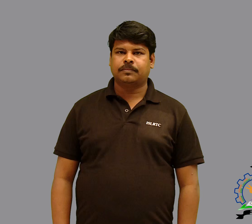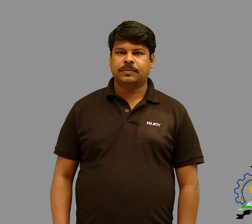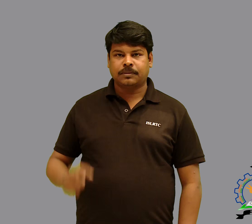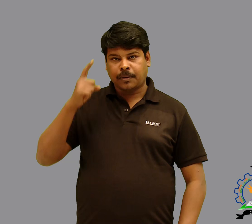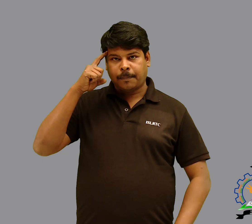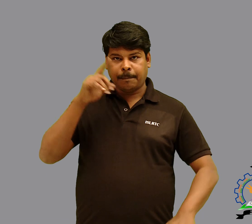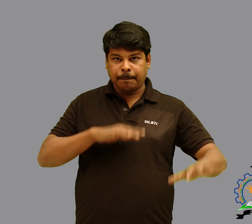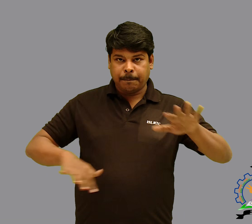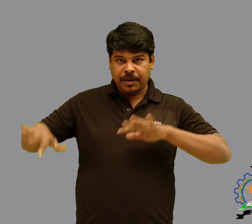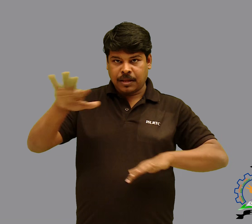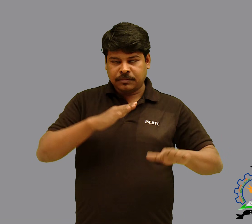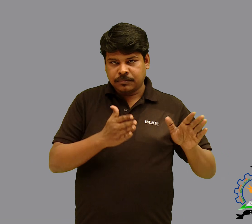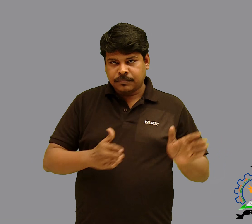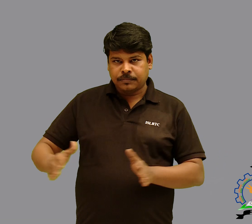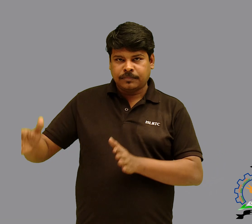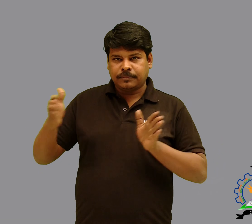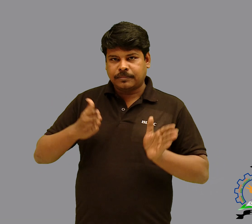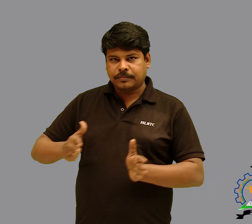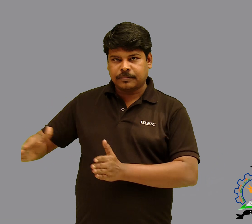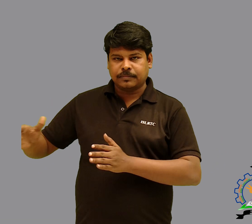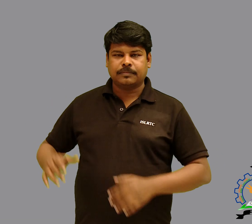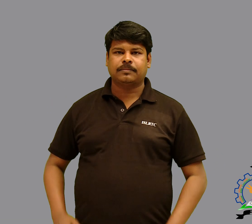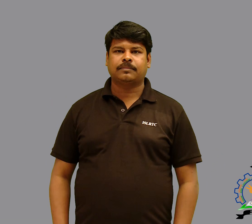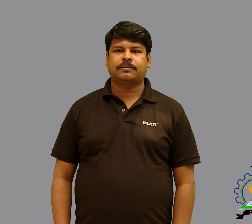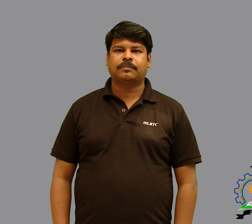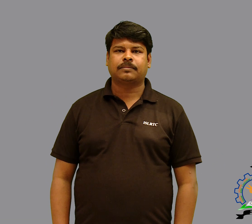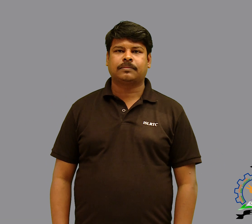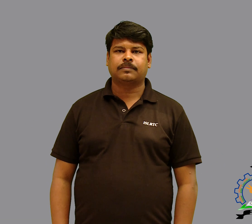Prepare